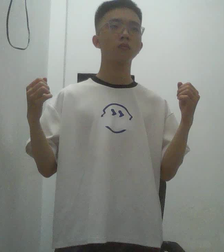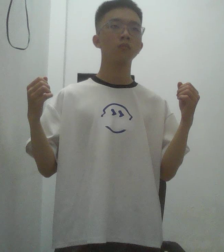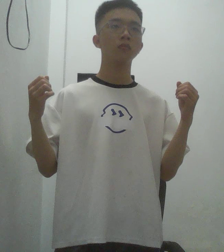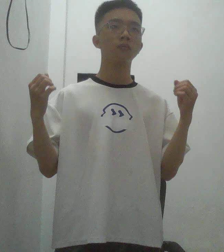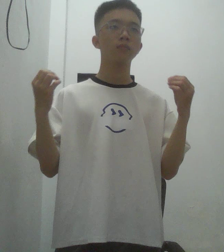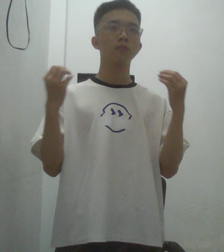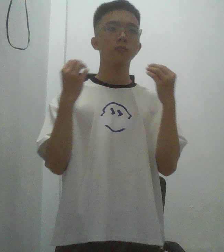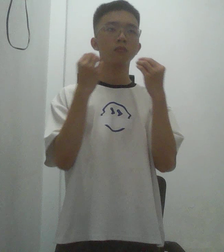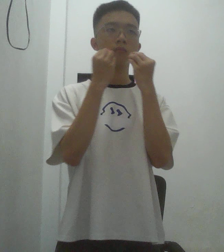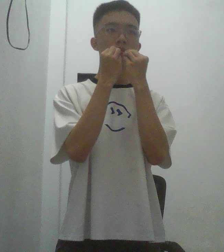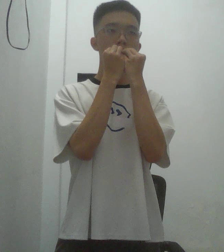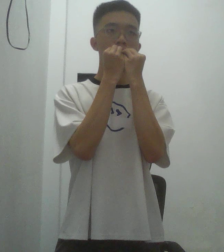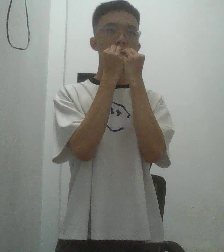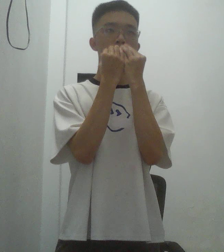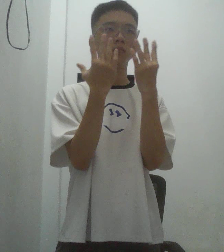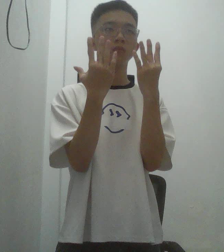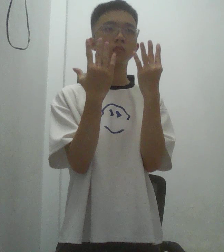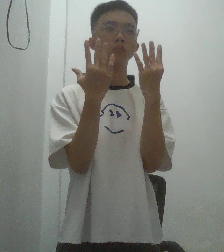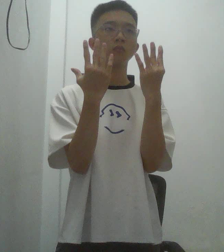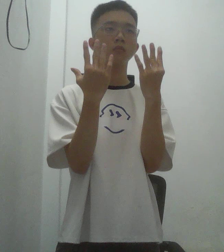cam on